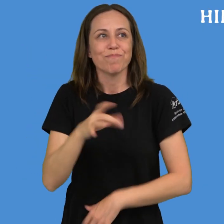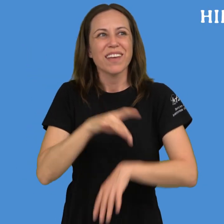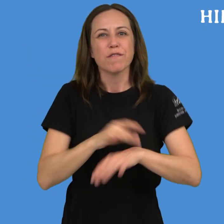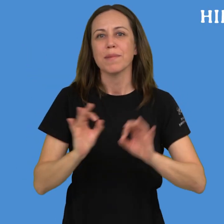enfermo